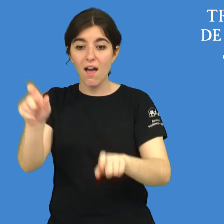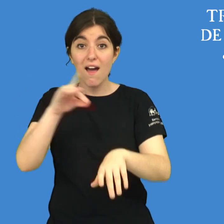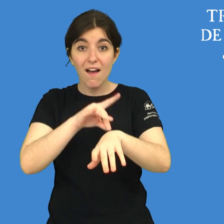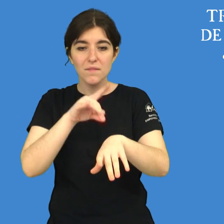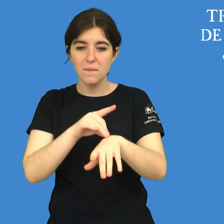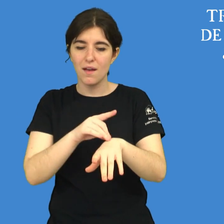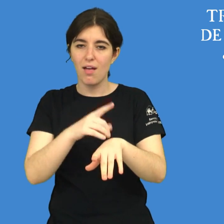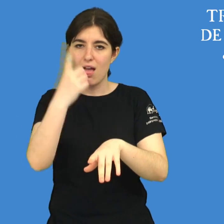enfermo